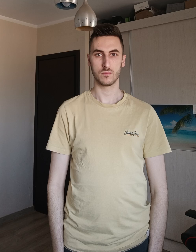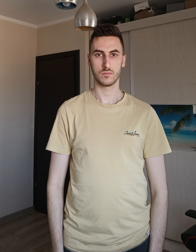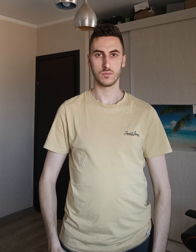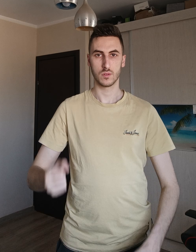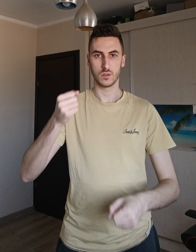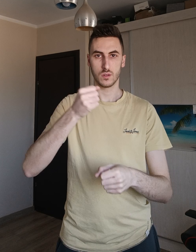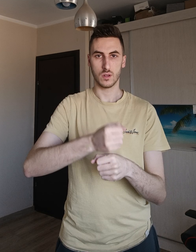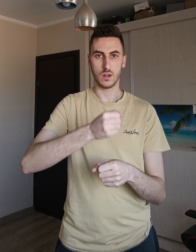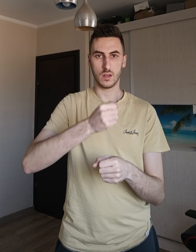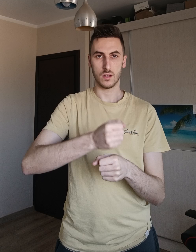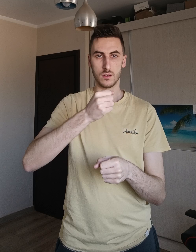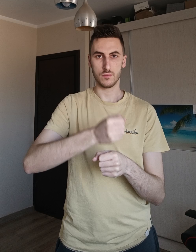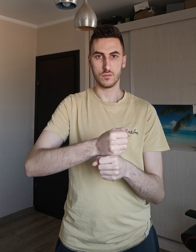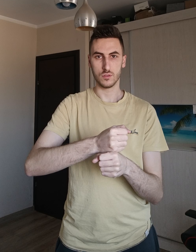לעבוד